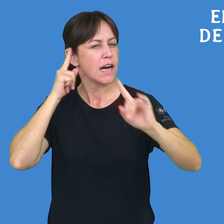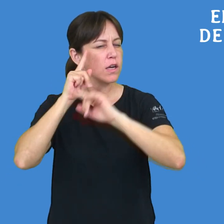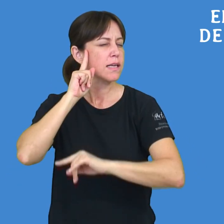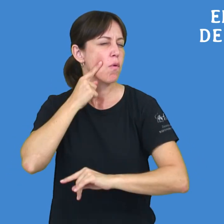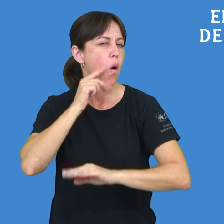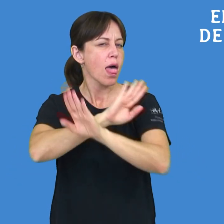descubrir